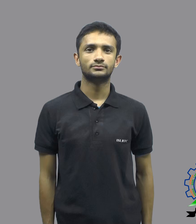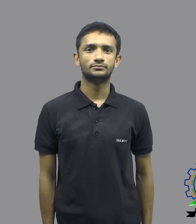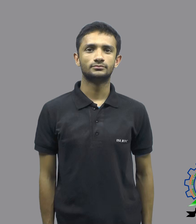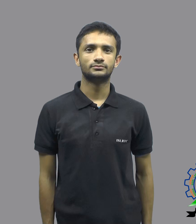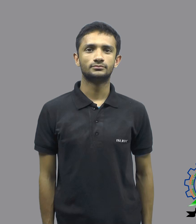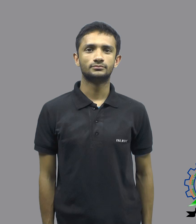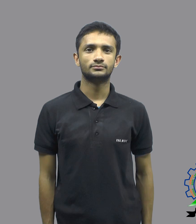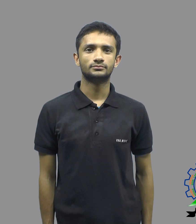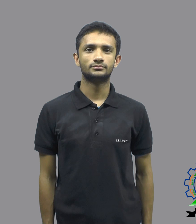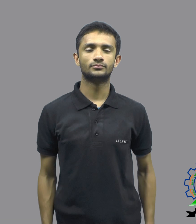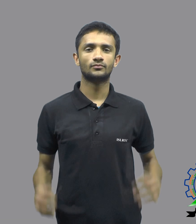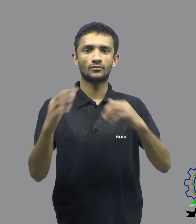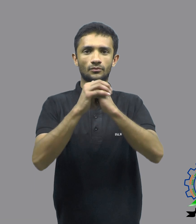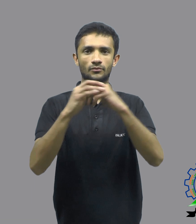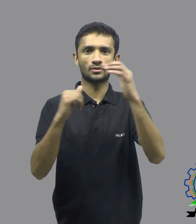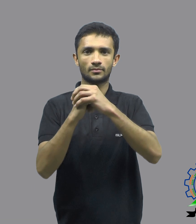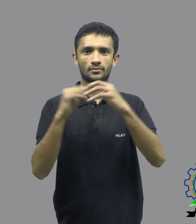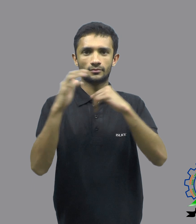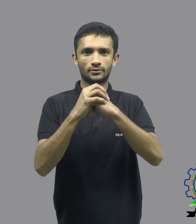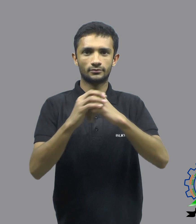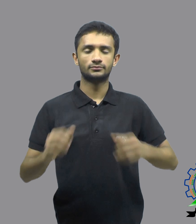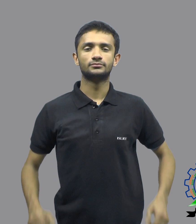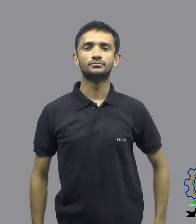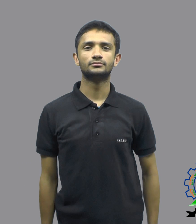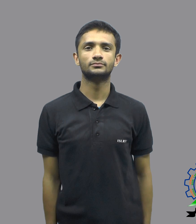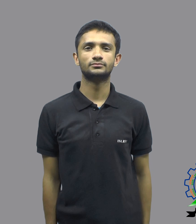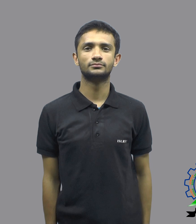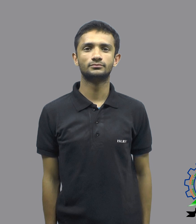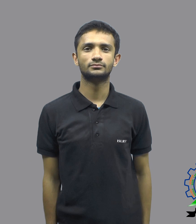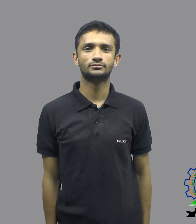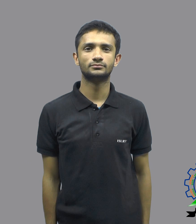Cabbage